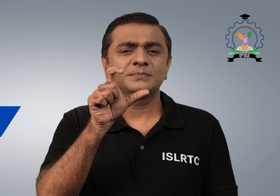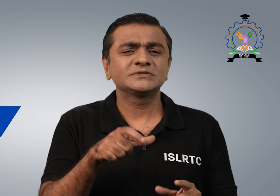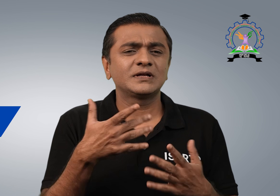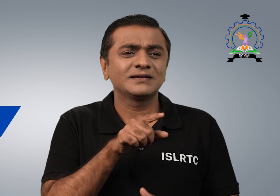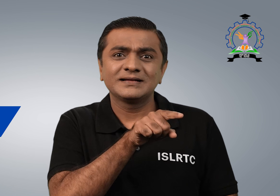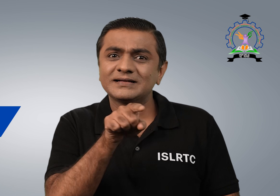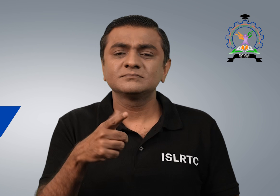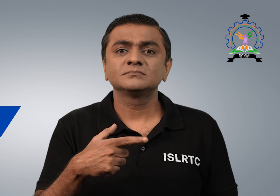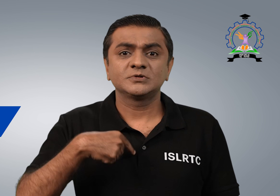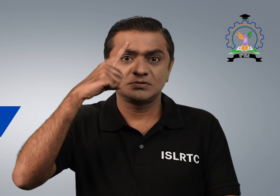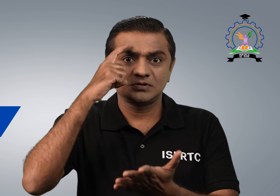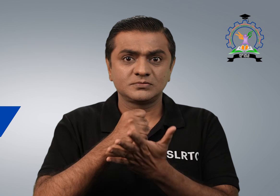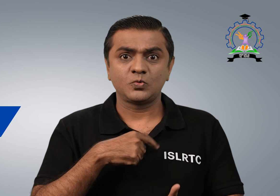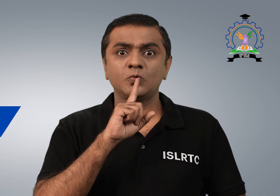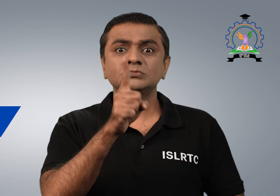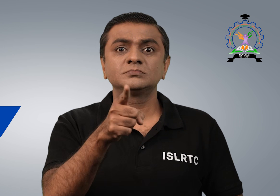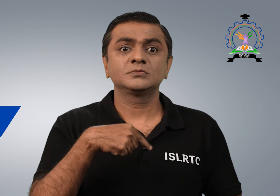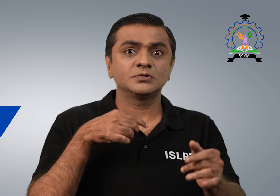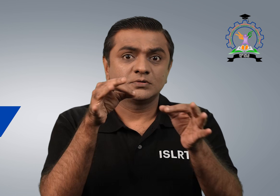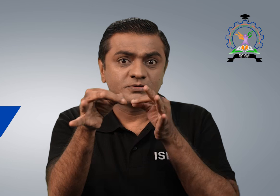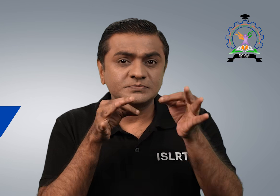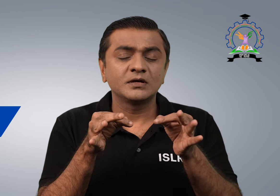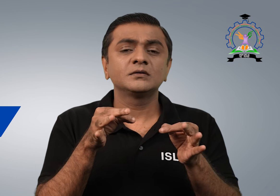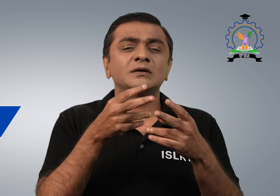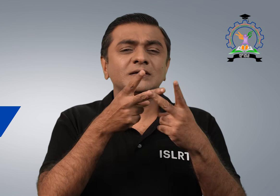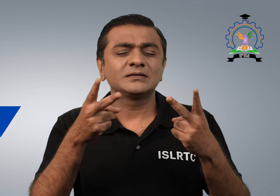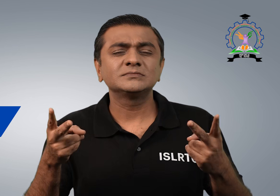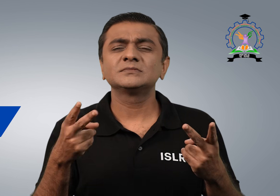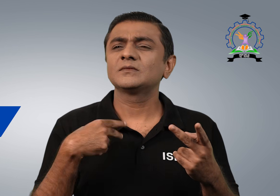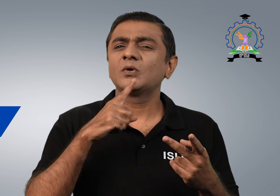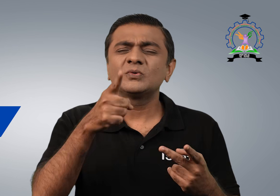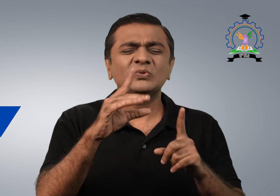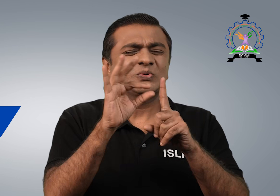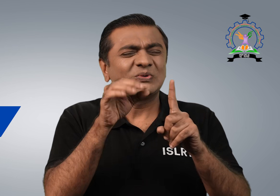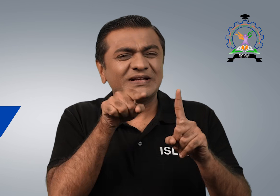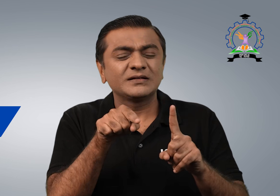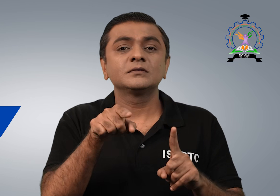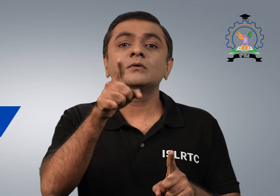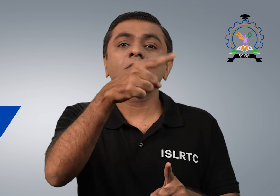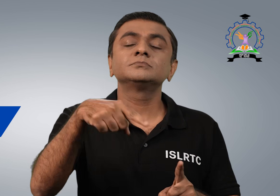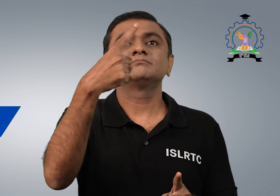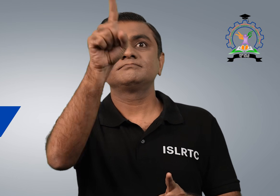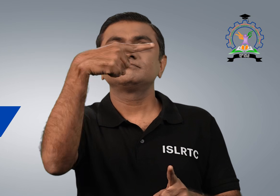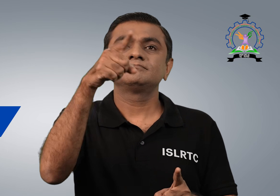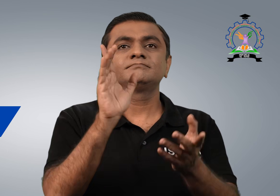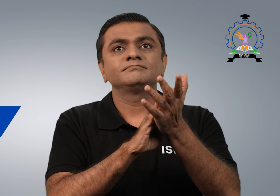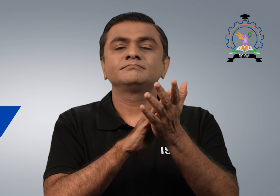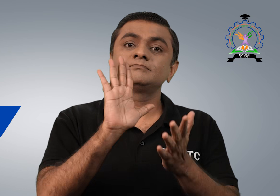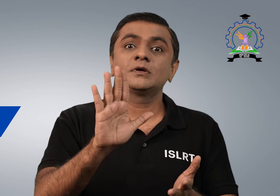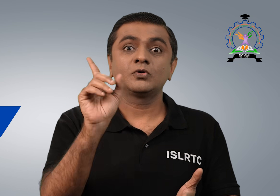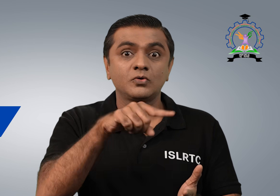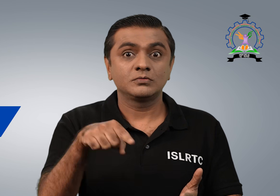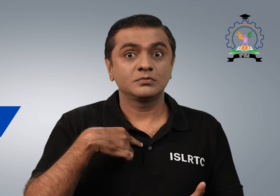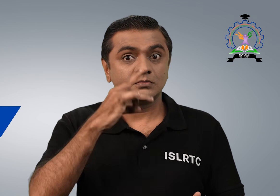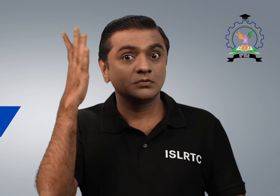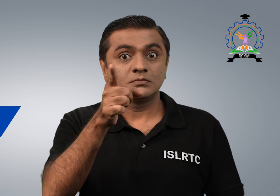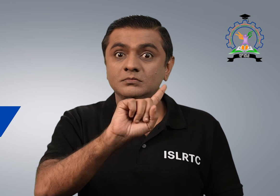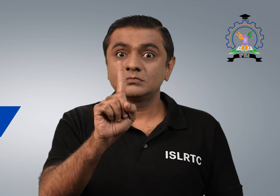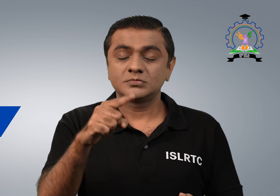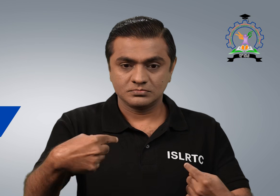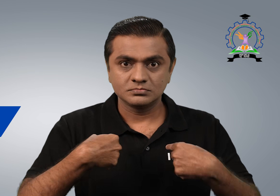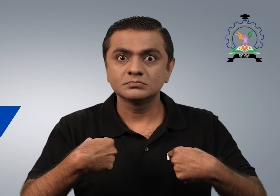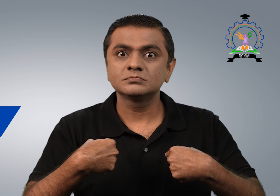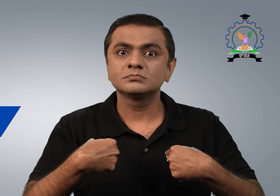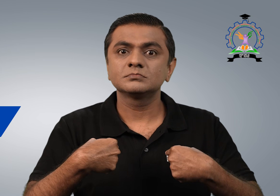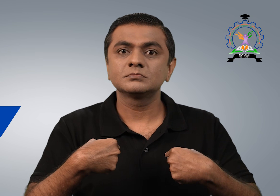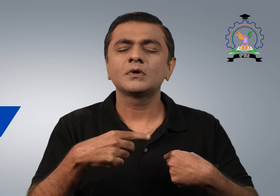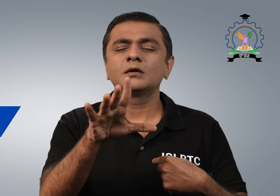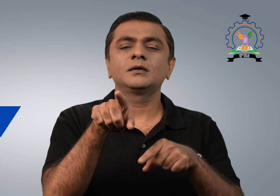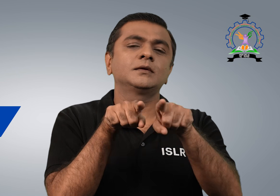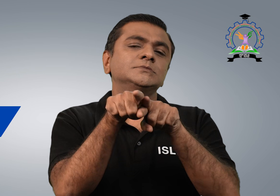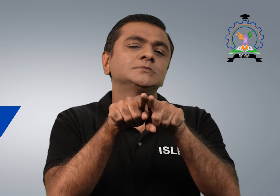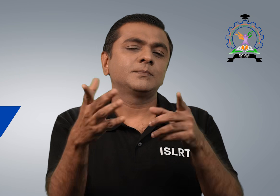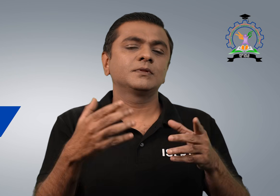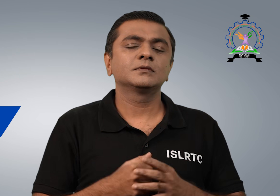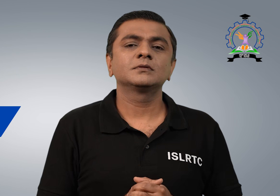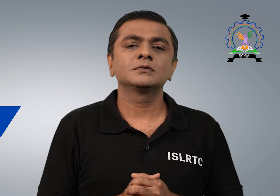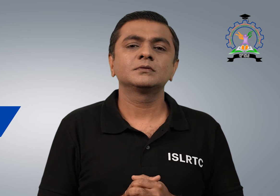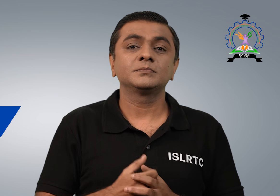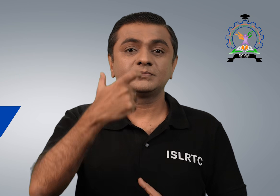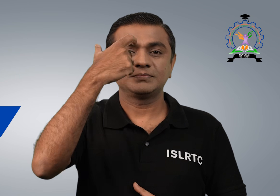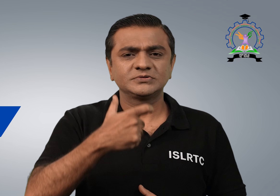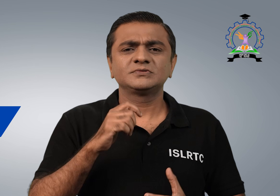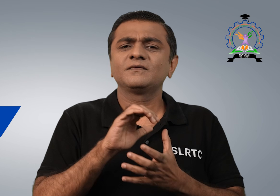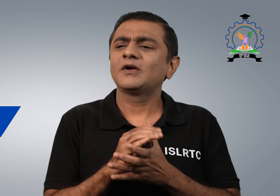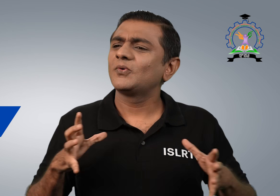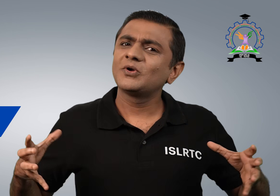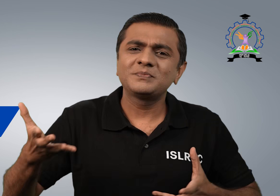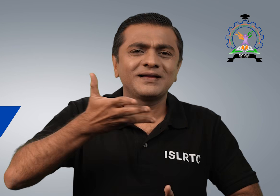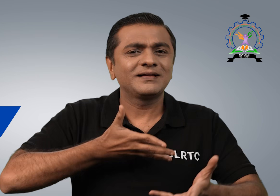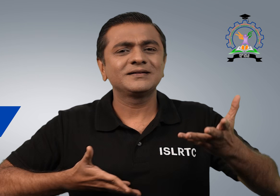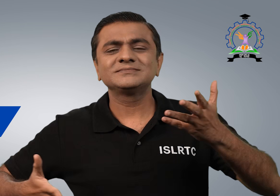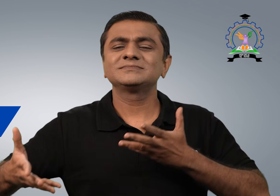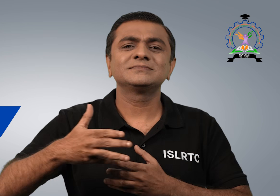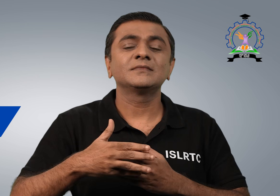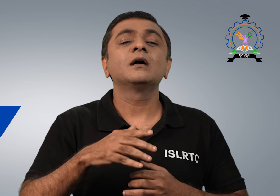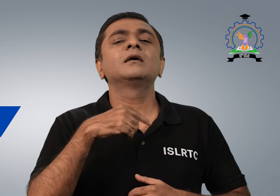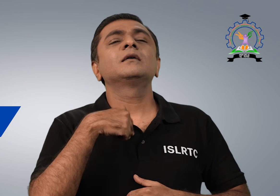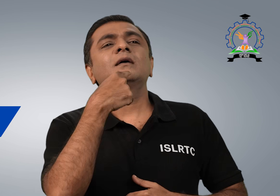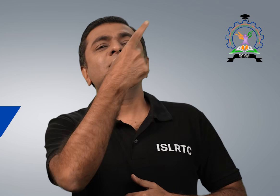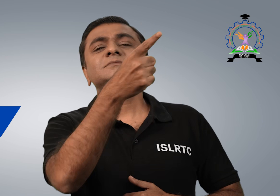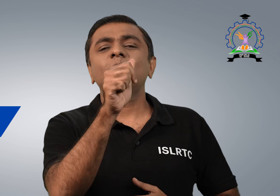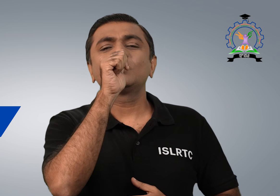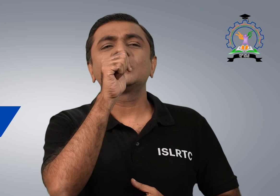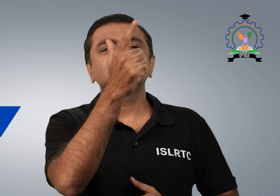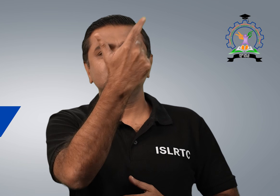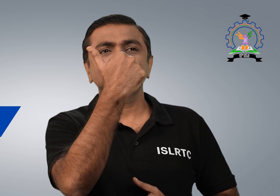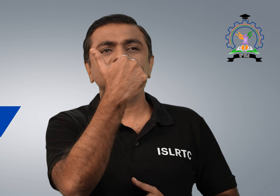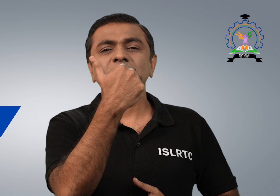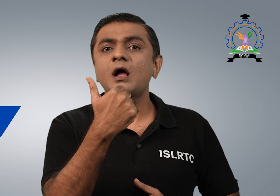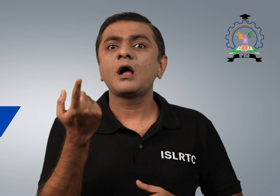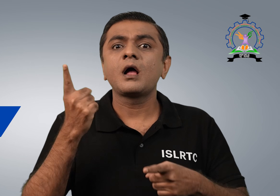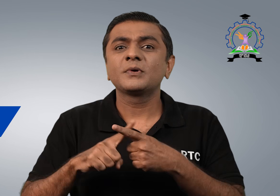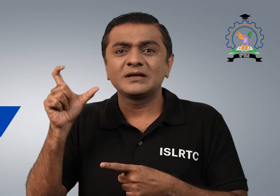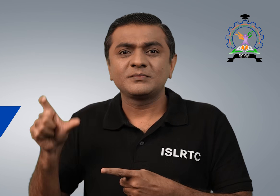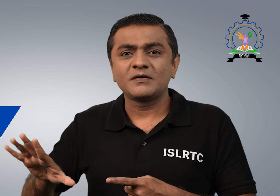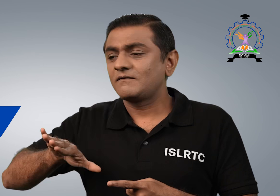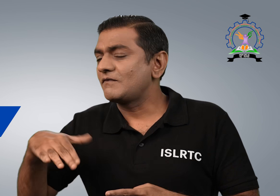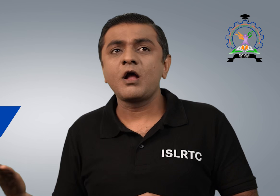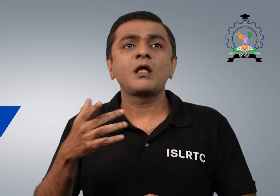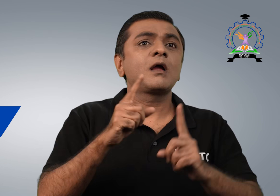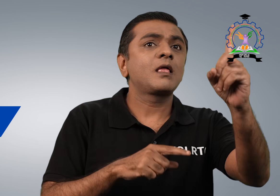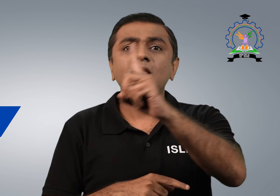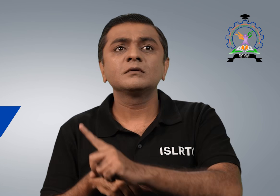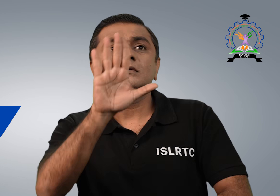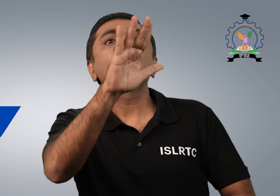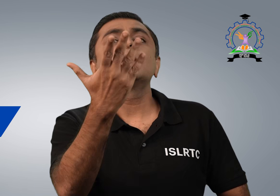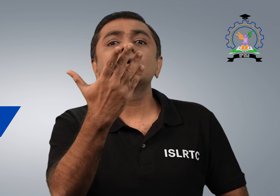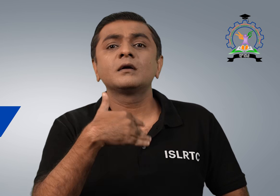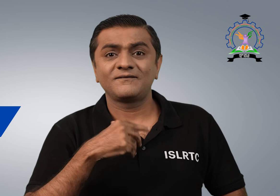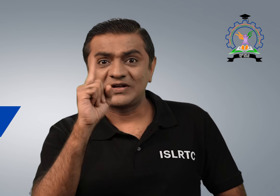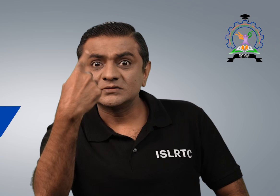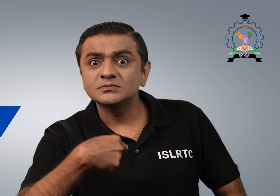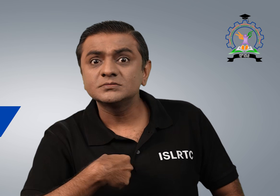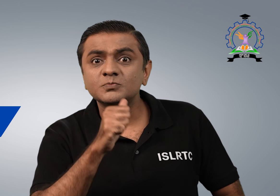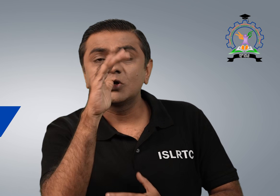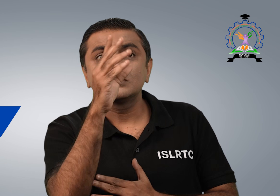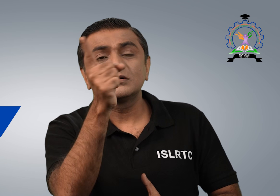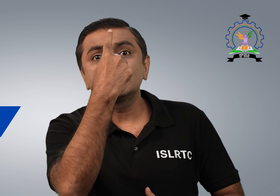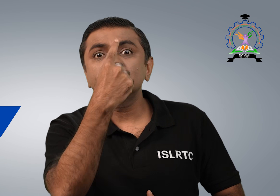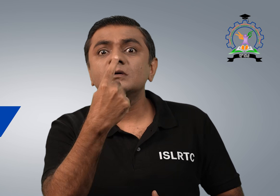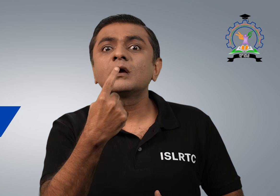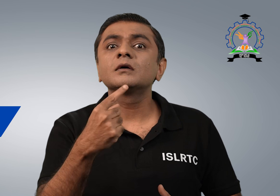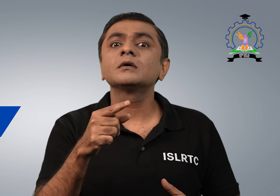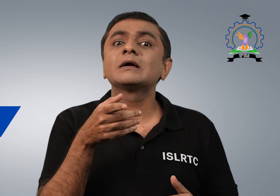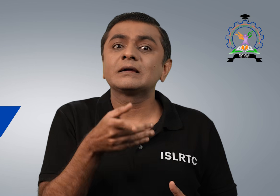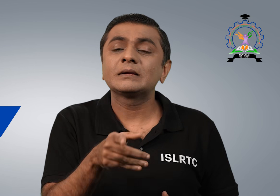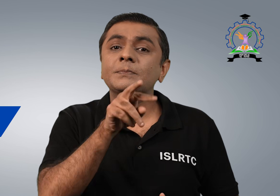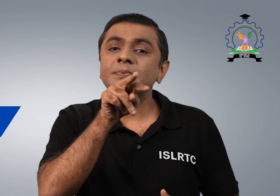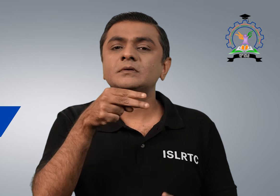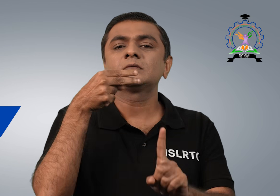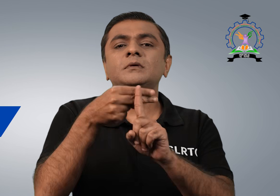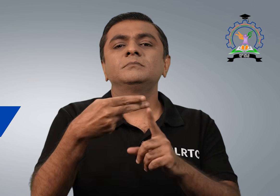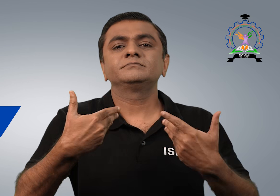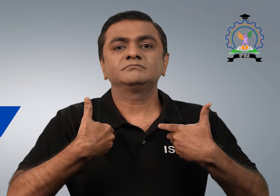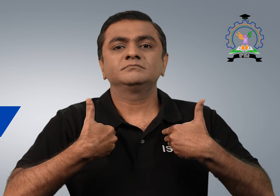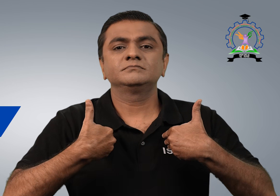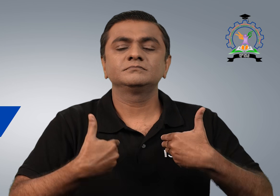It refers to being overly focused on oneself, seeking constant admiration, and demanding agreement without accepting opposition. For example: While a group of friends is enjoying, one asks another to fetch water. However, when a friend falls, the person with narcissistic behavior insists on getting the water first before letting the other friend help.